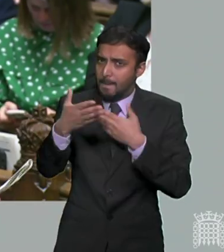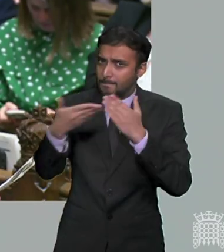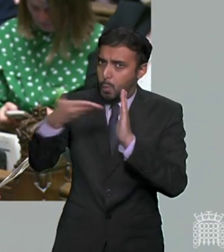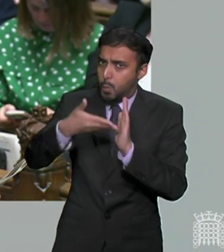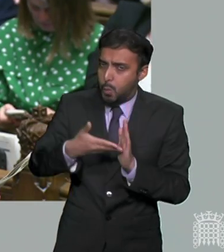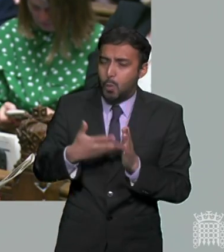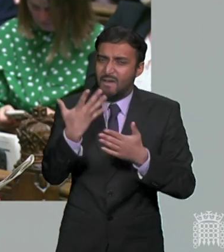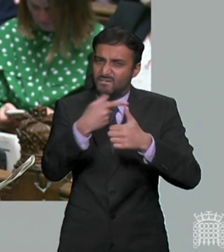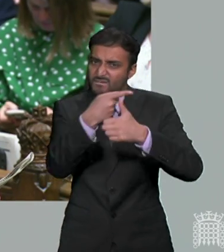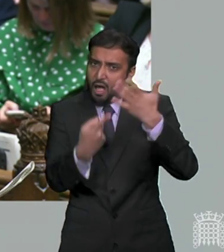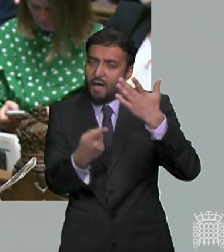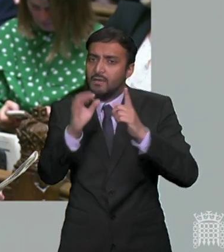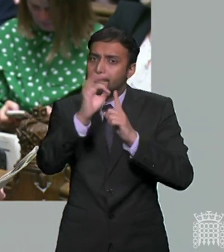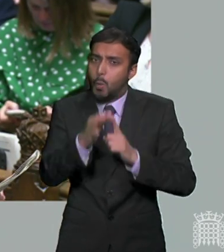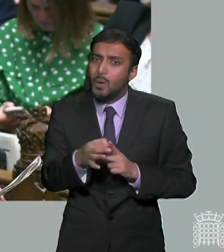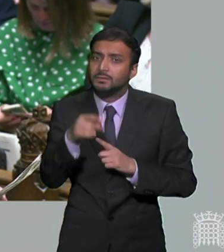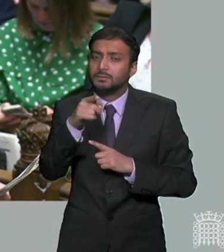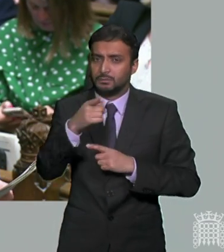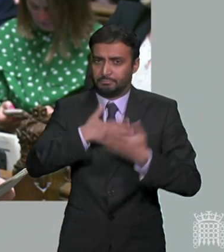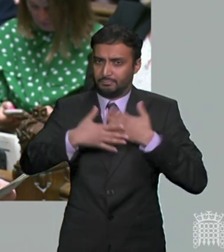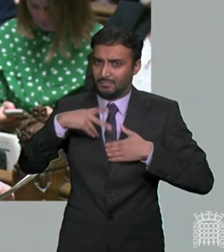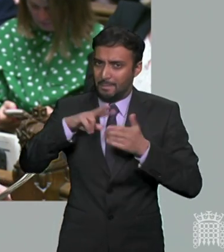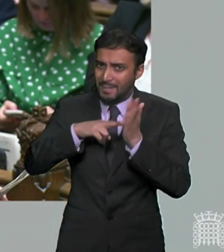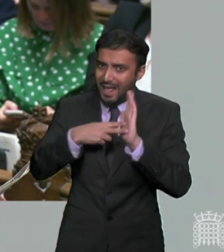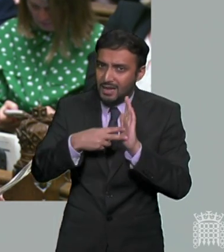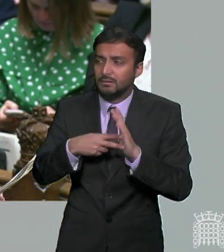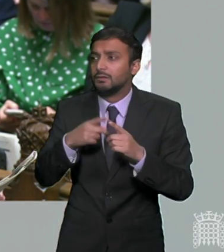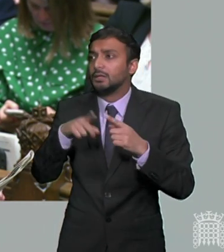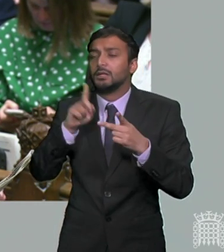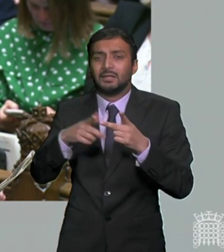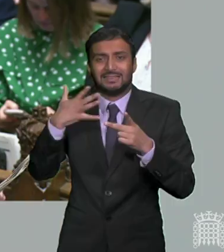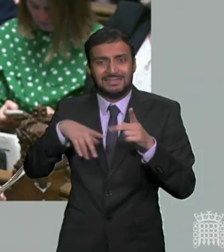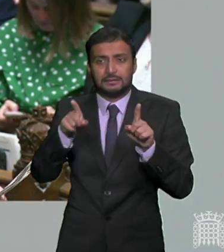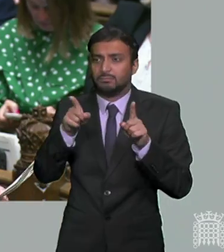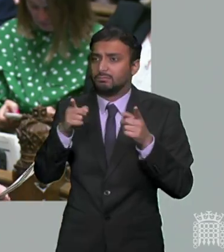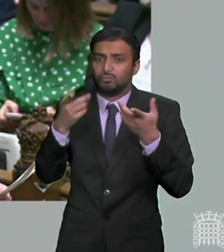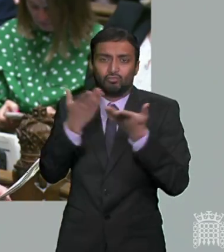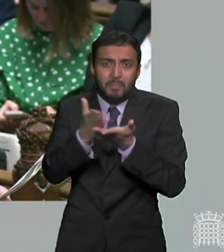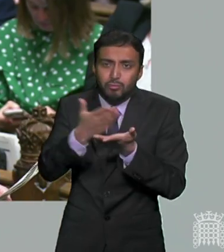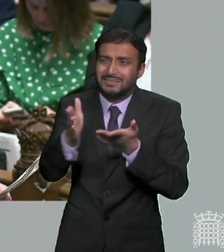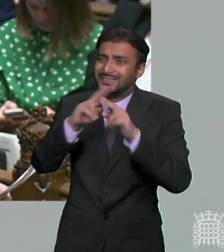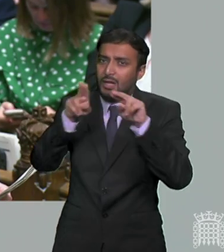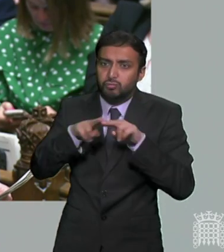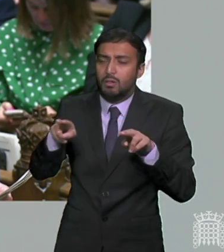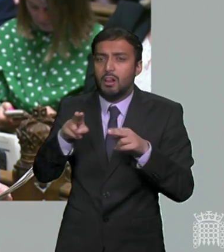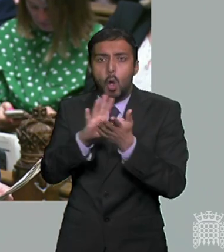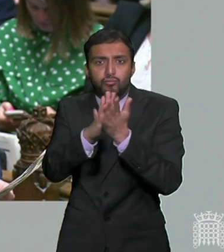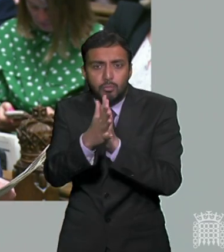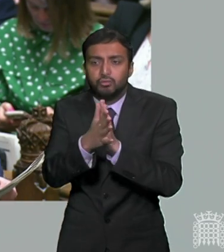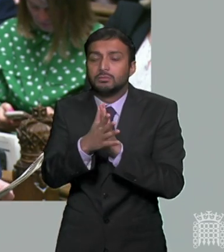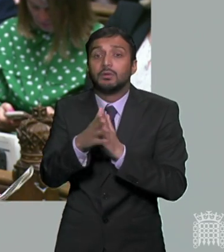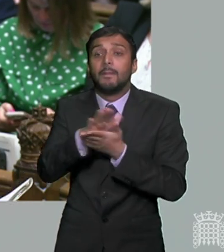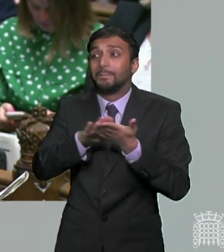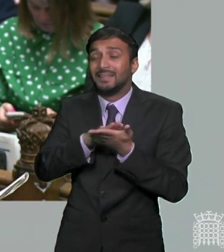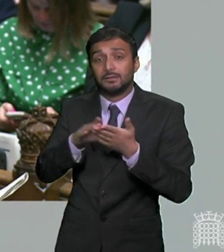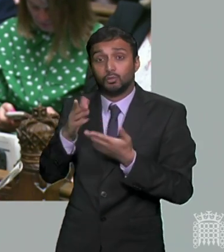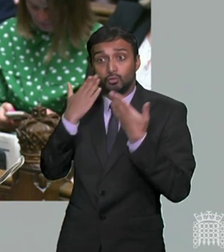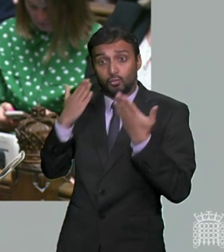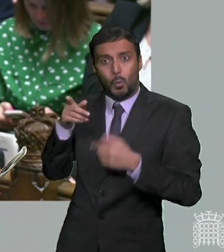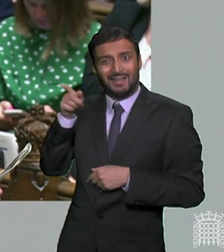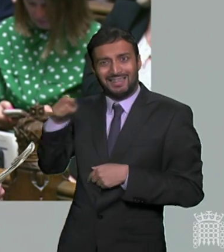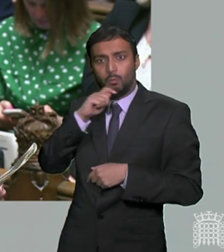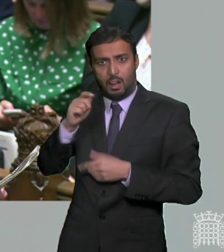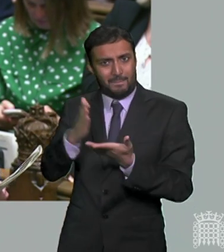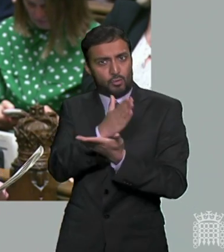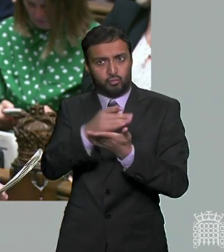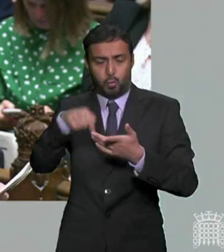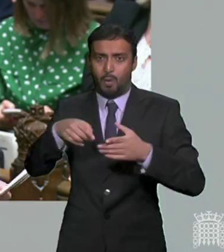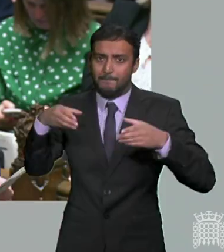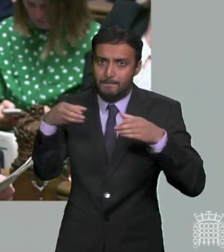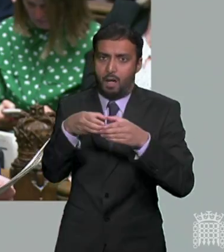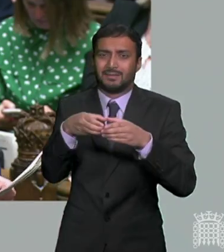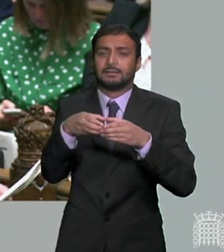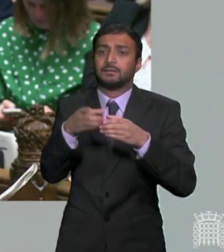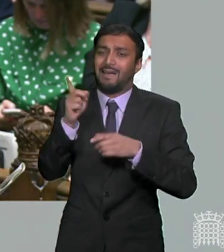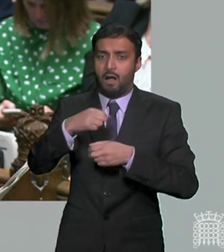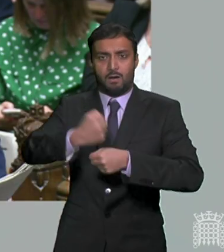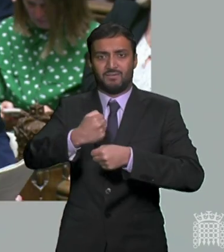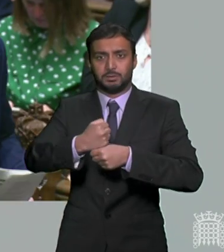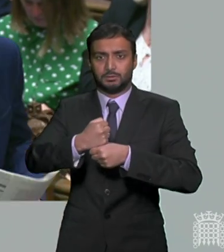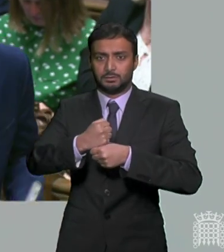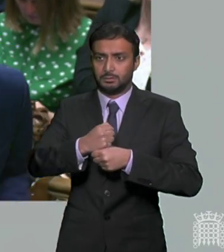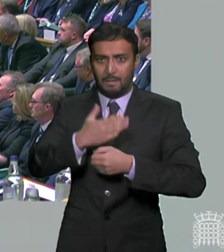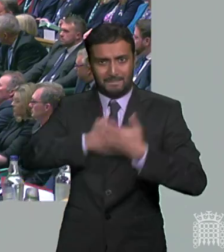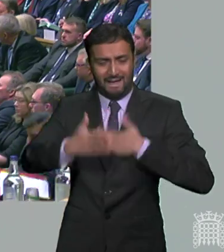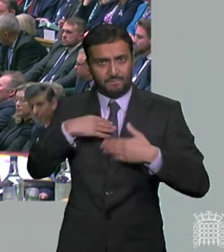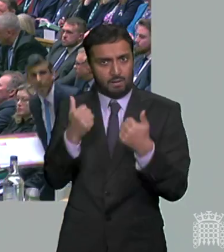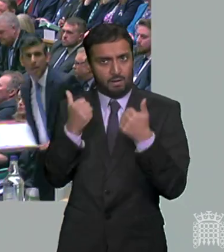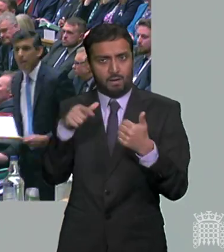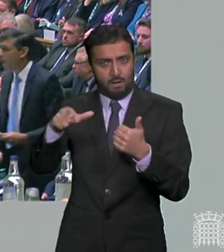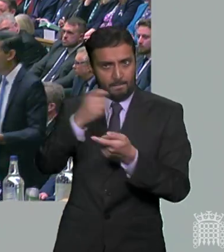such as lobbying and conflicts of interests, developed with organisations such as Transparency International and Spotlight on Corruption, to show that he will walk the talk and put party integrity and Government integrity at the heart of our democracy?